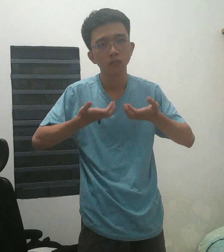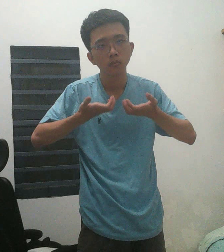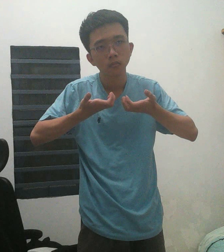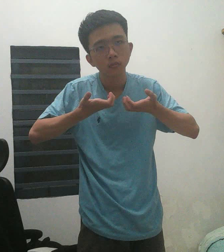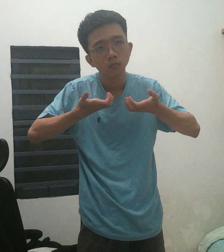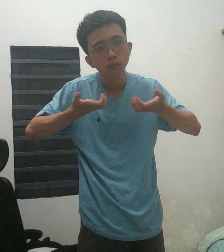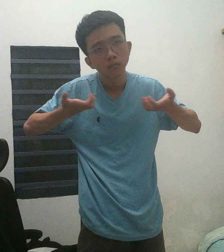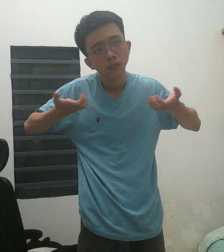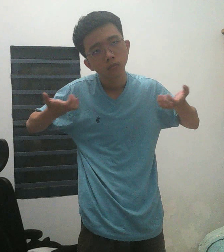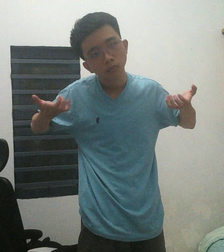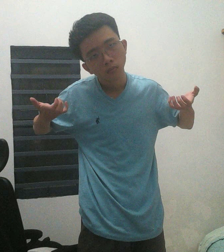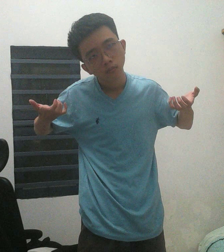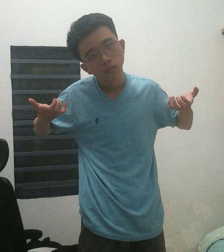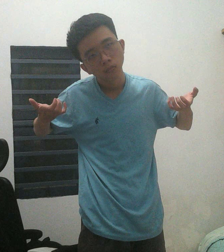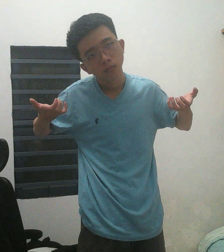chia cat